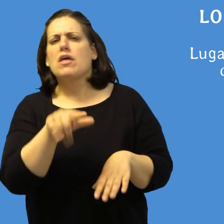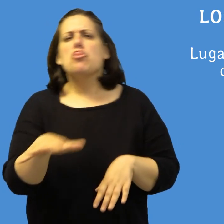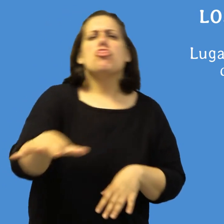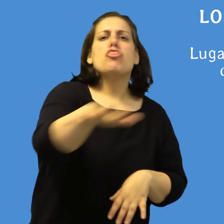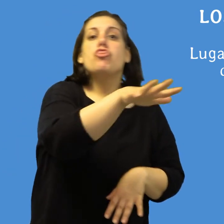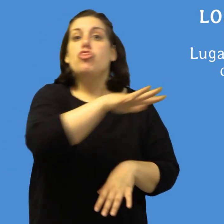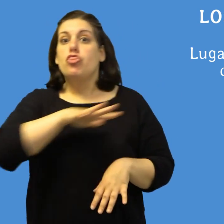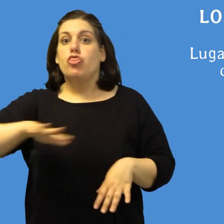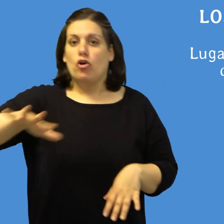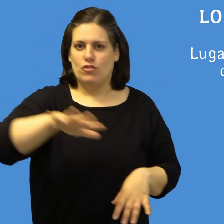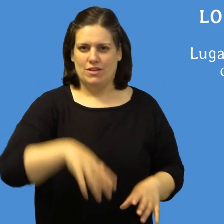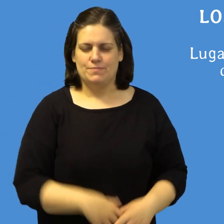dónde